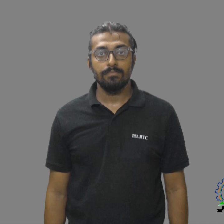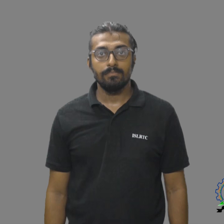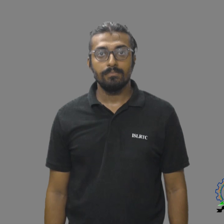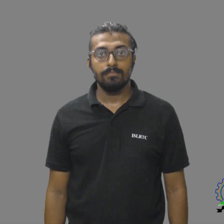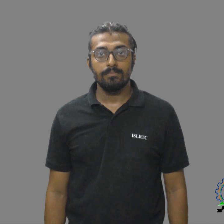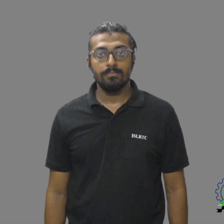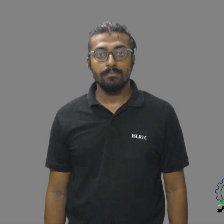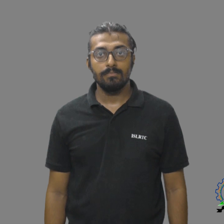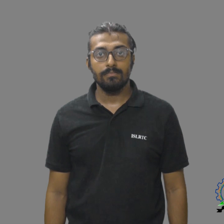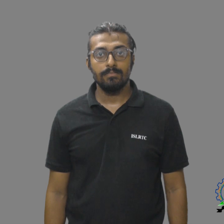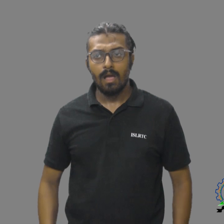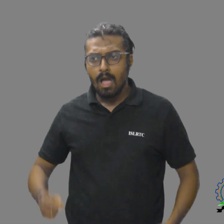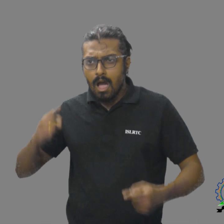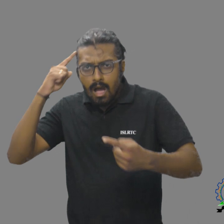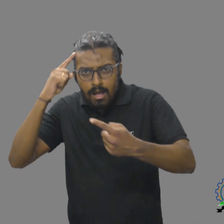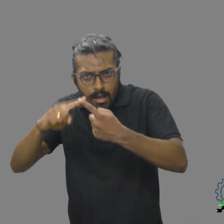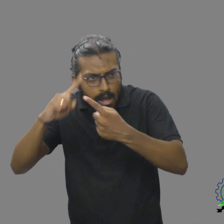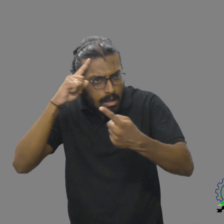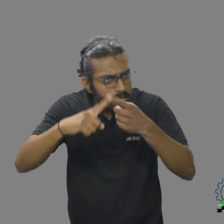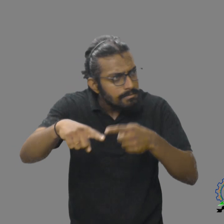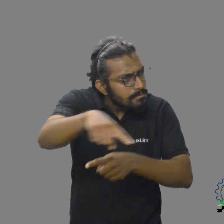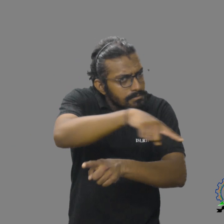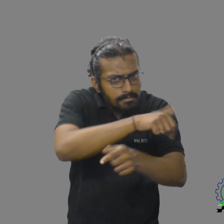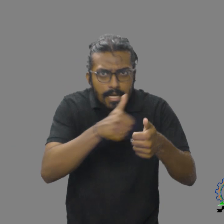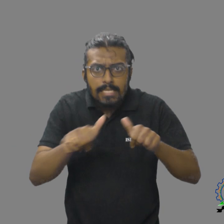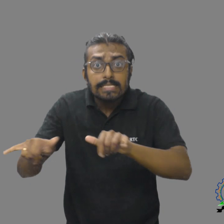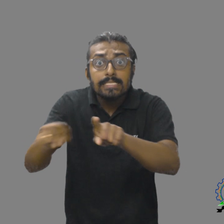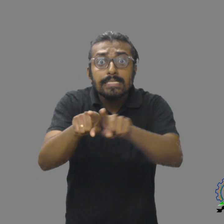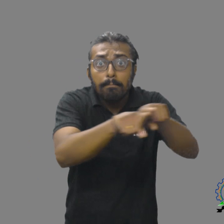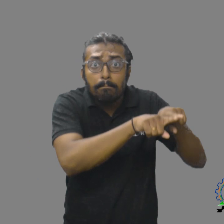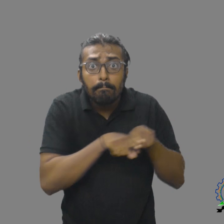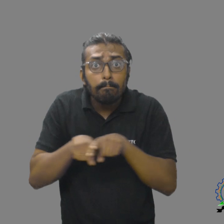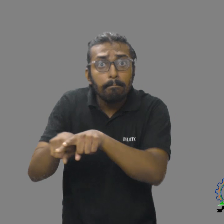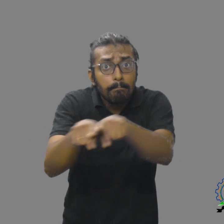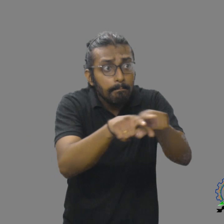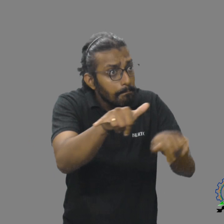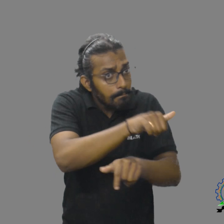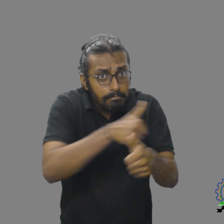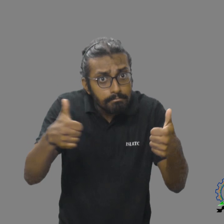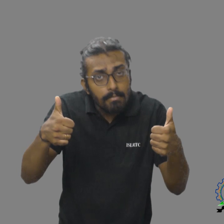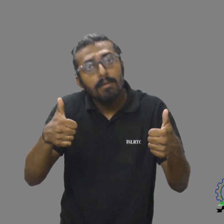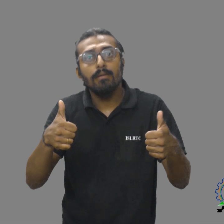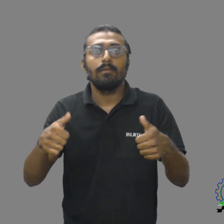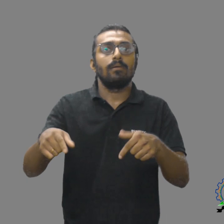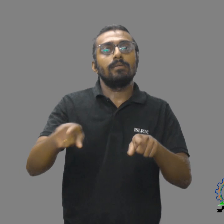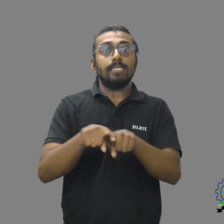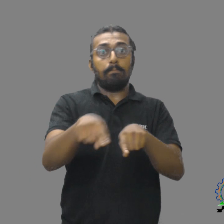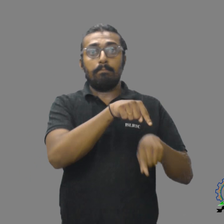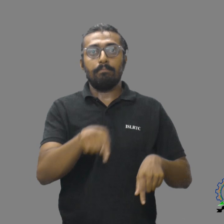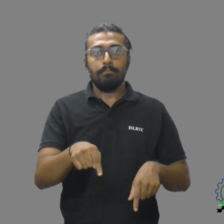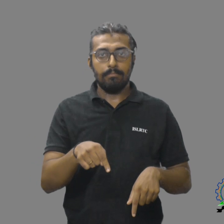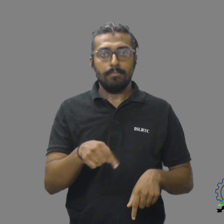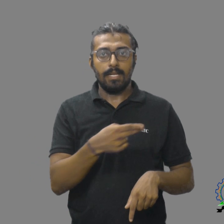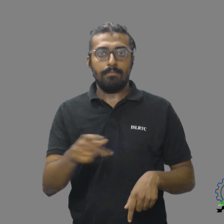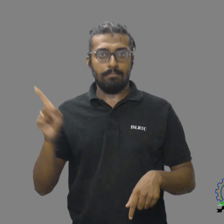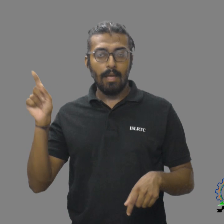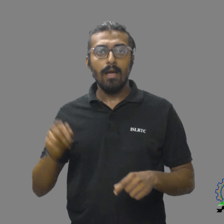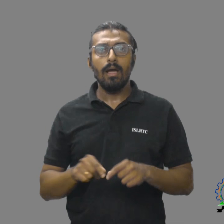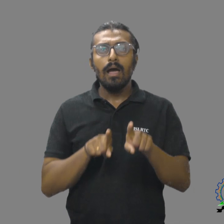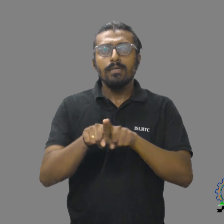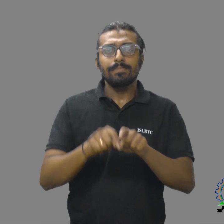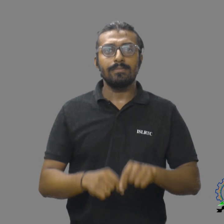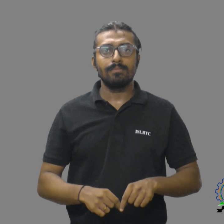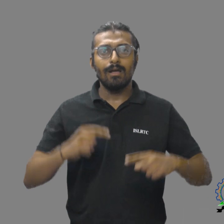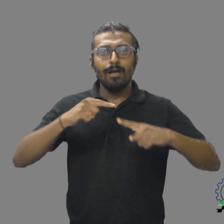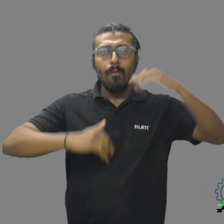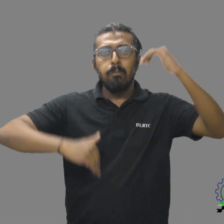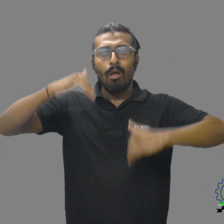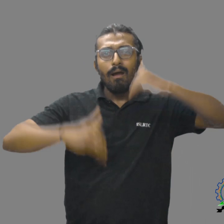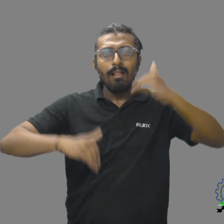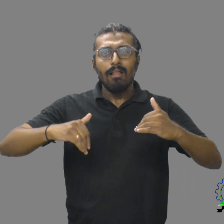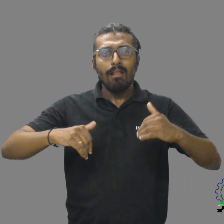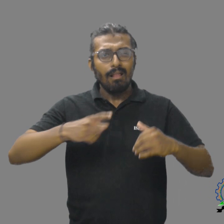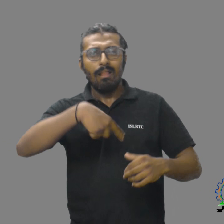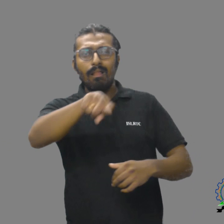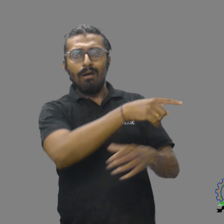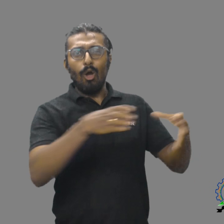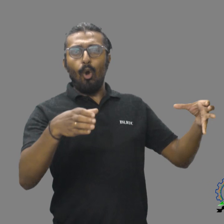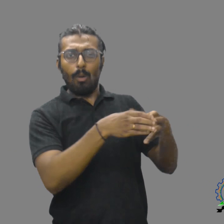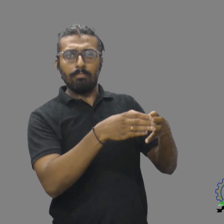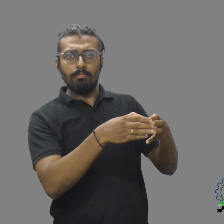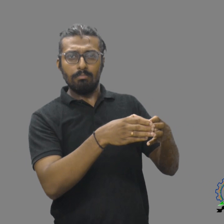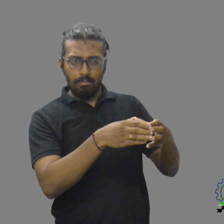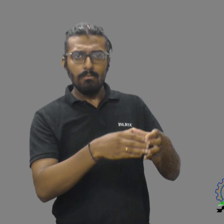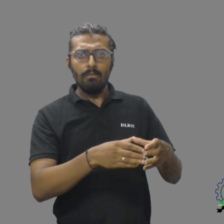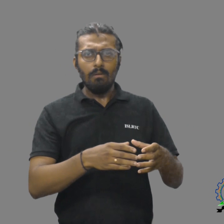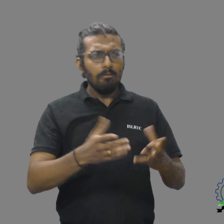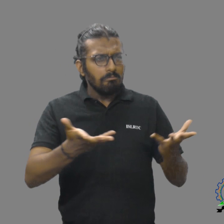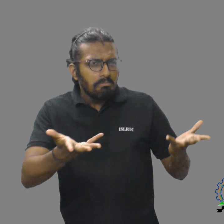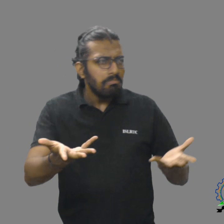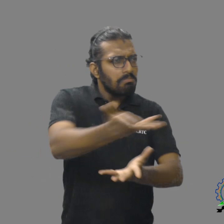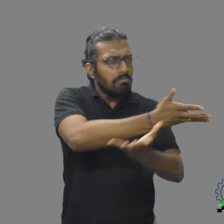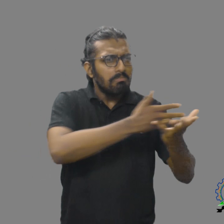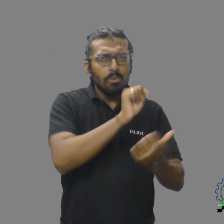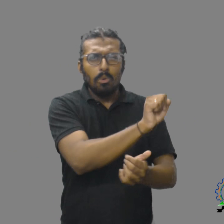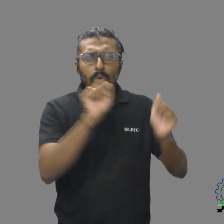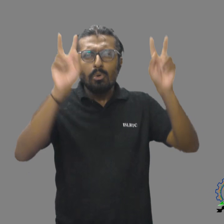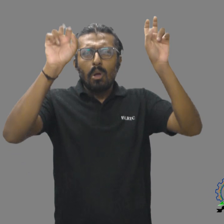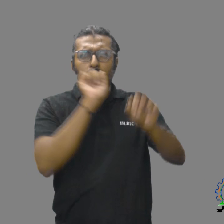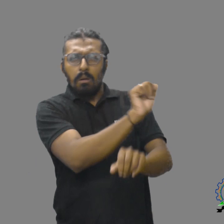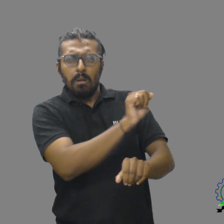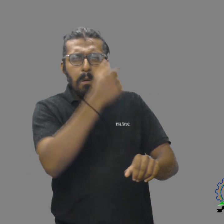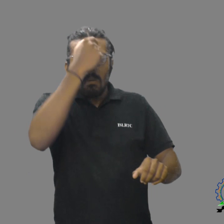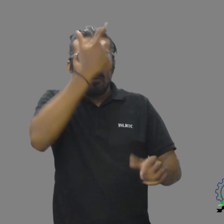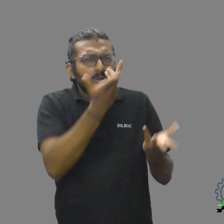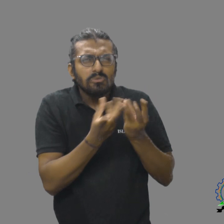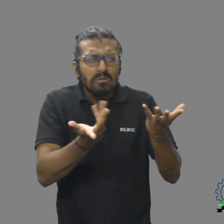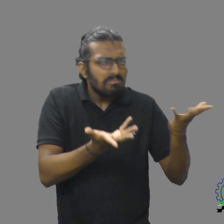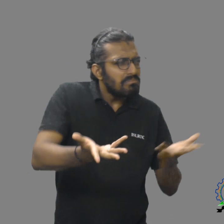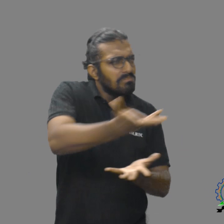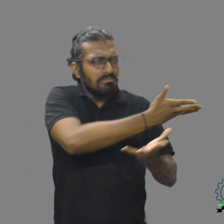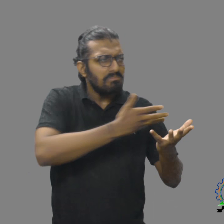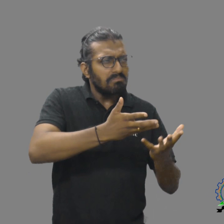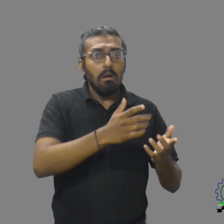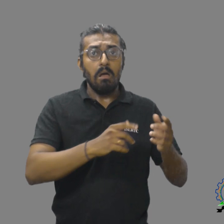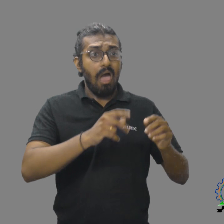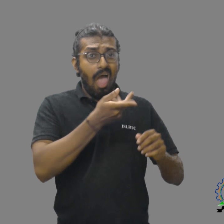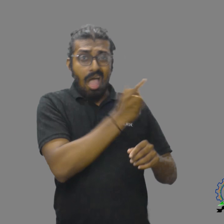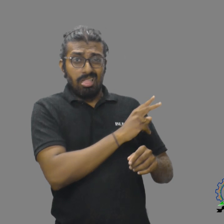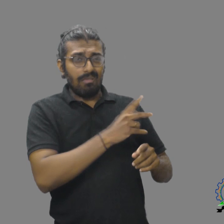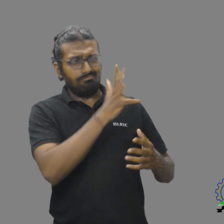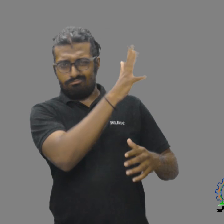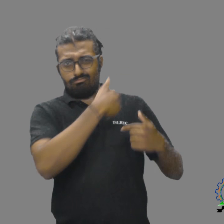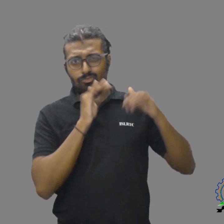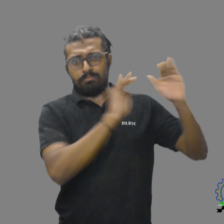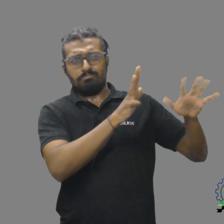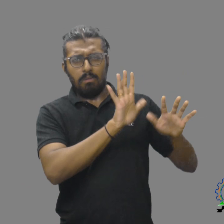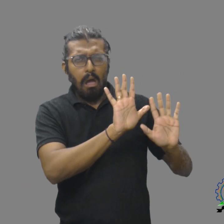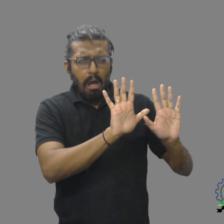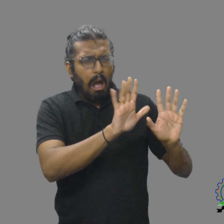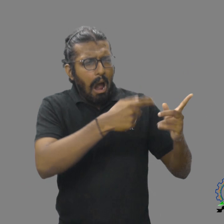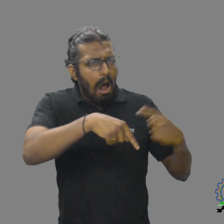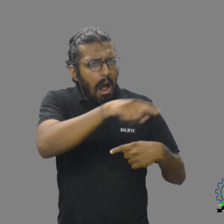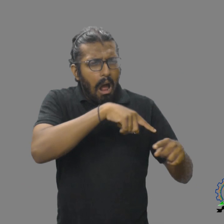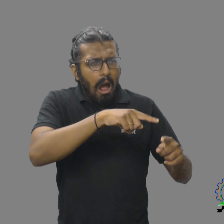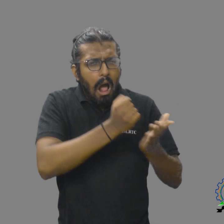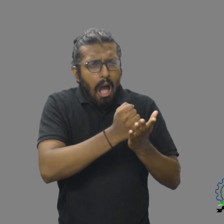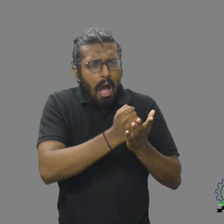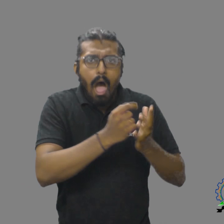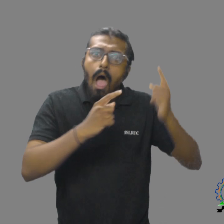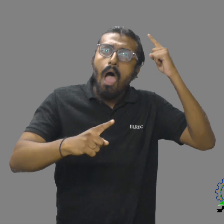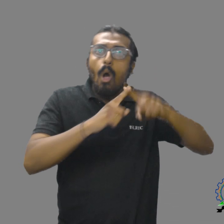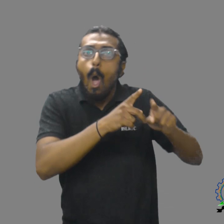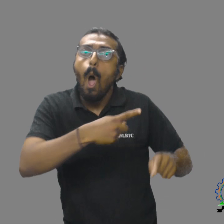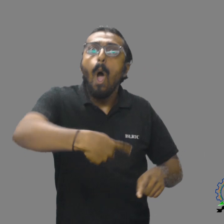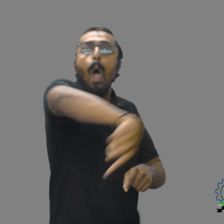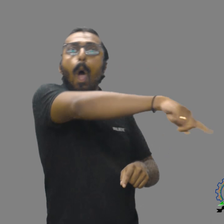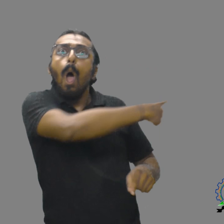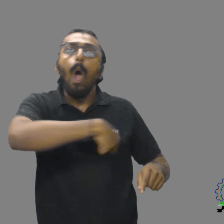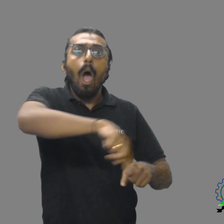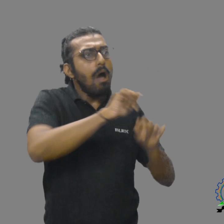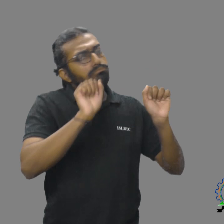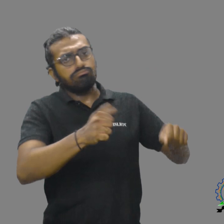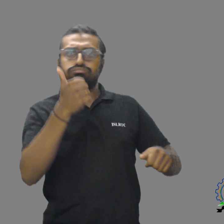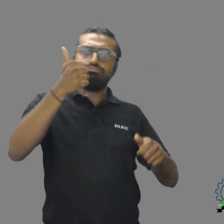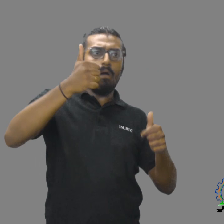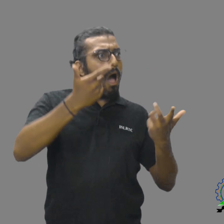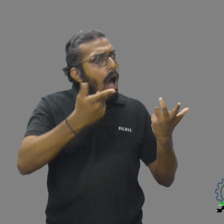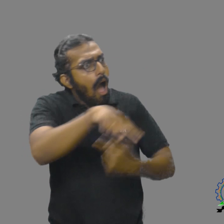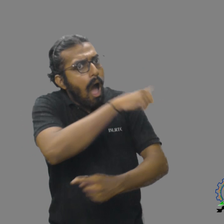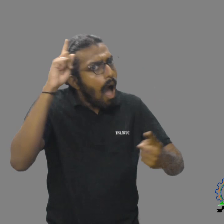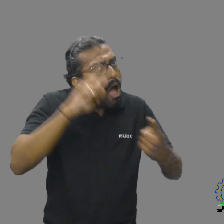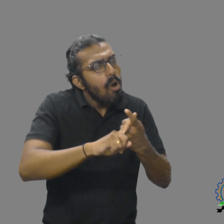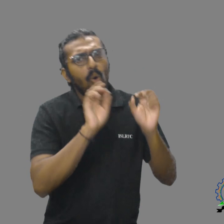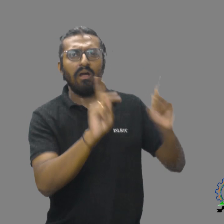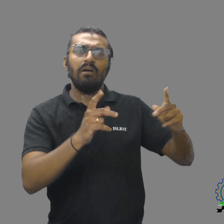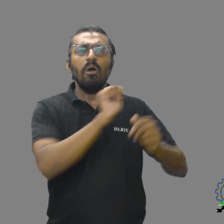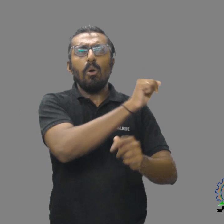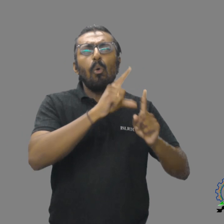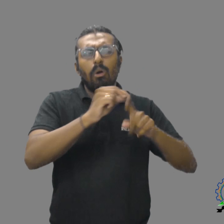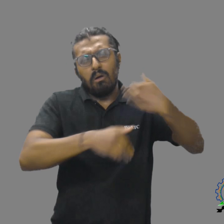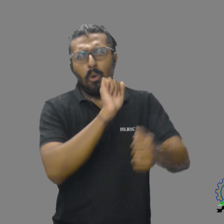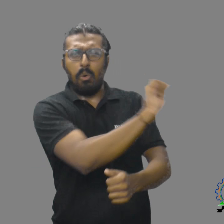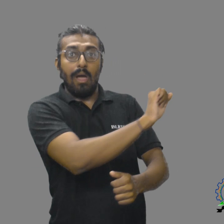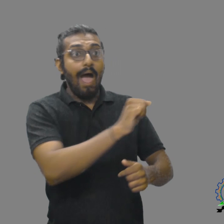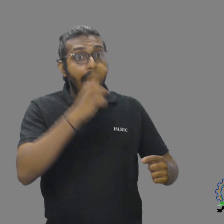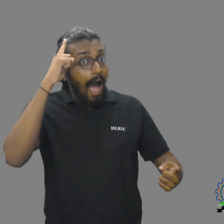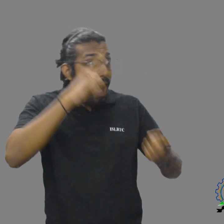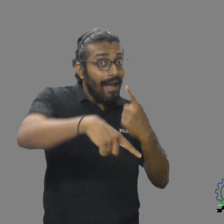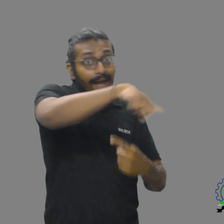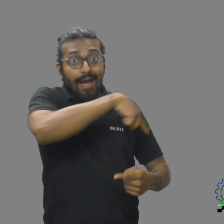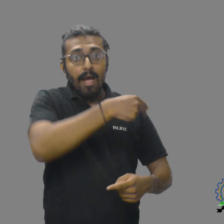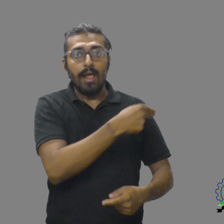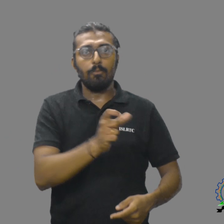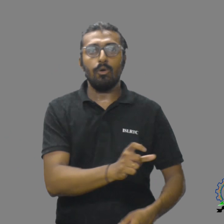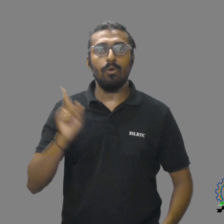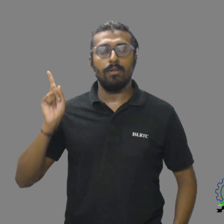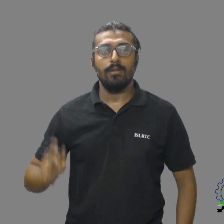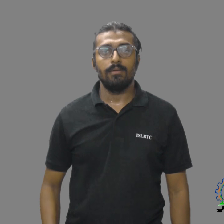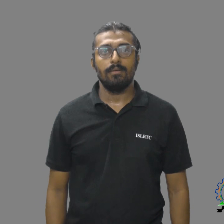Consensus